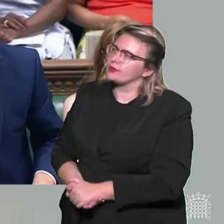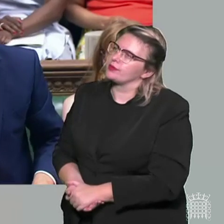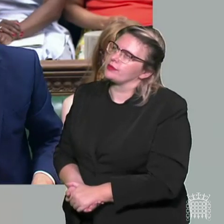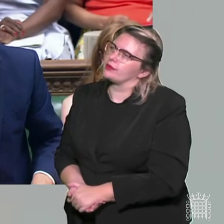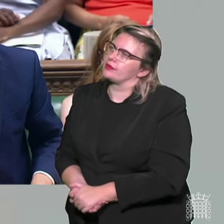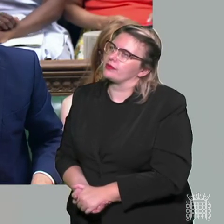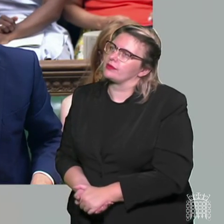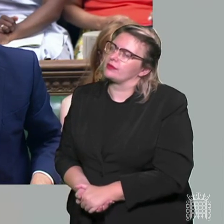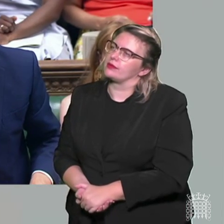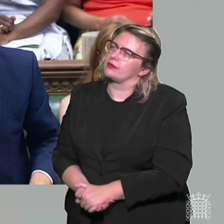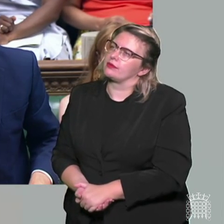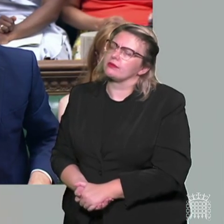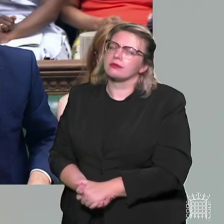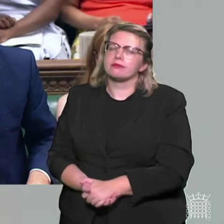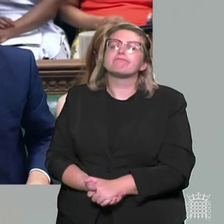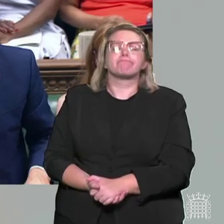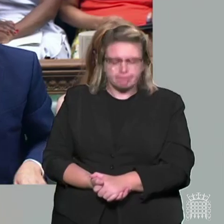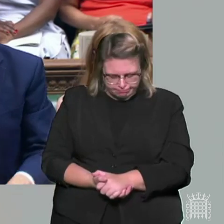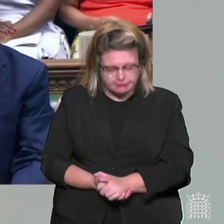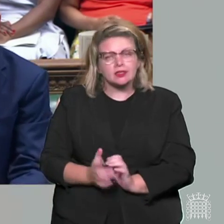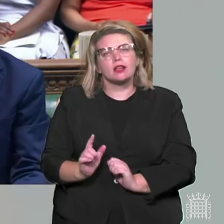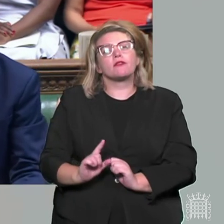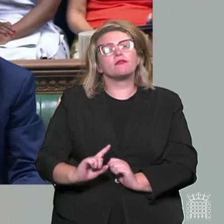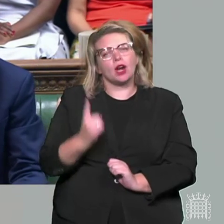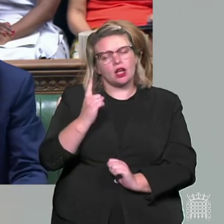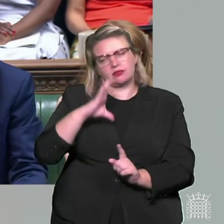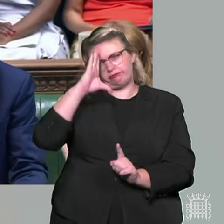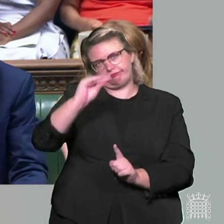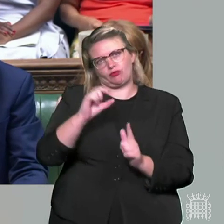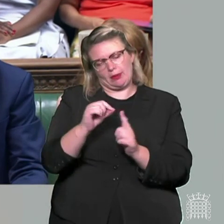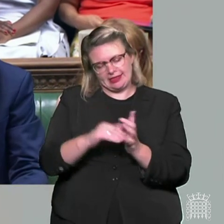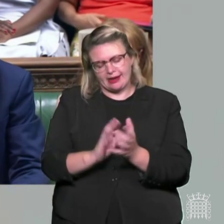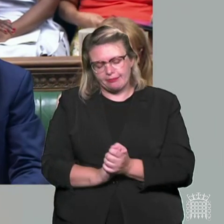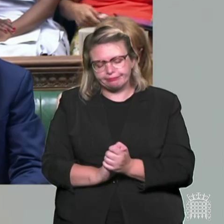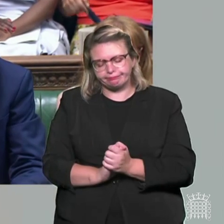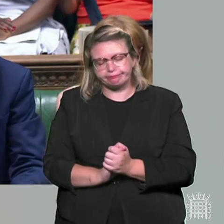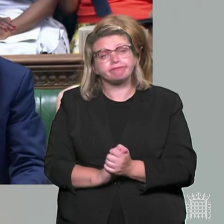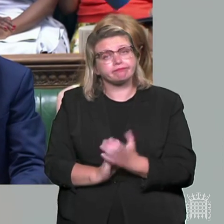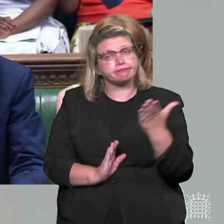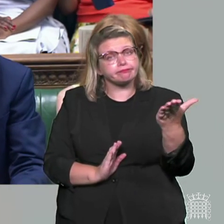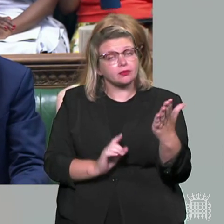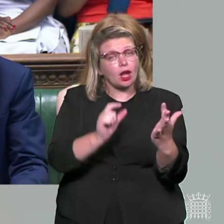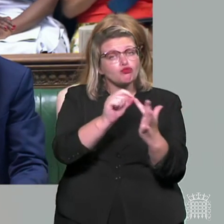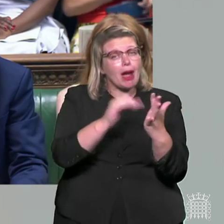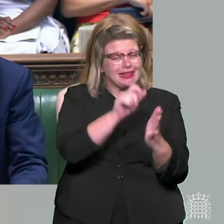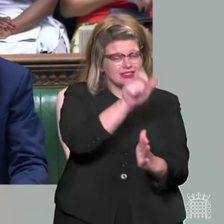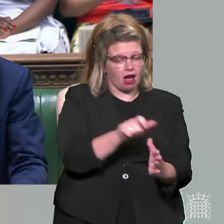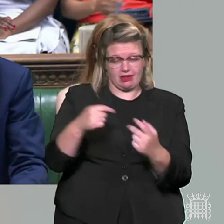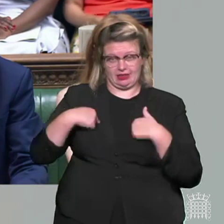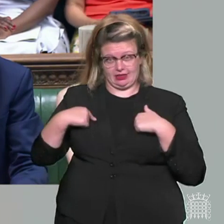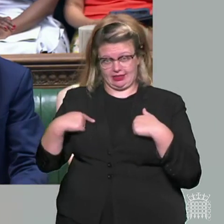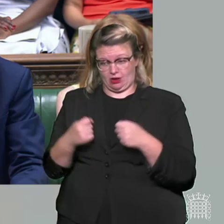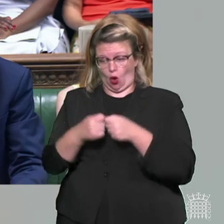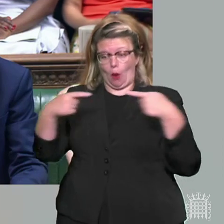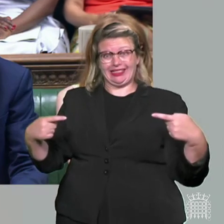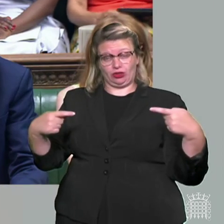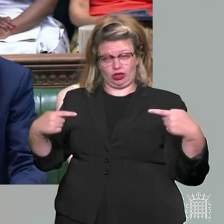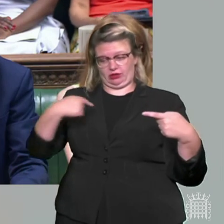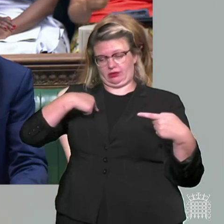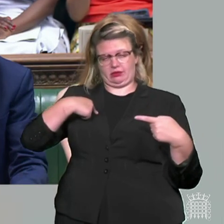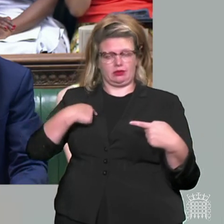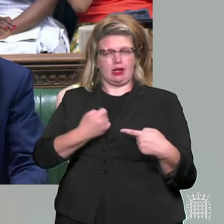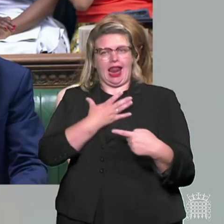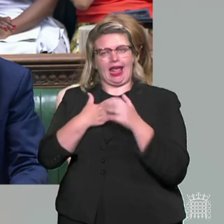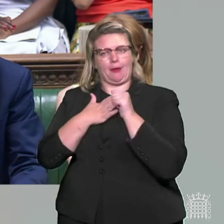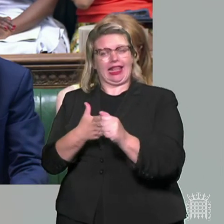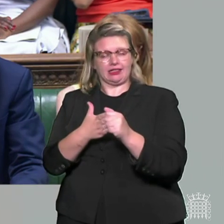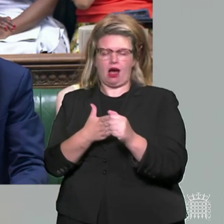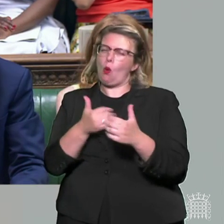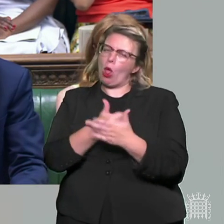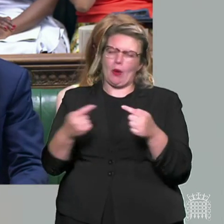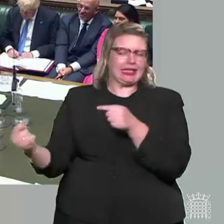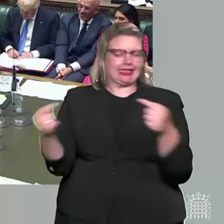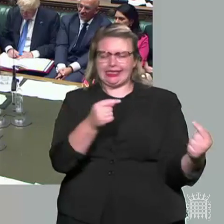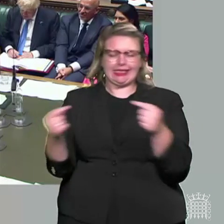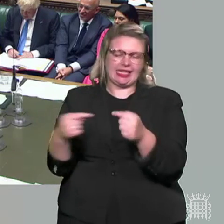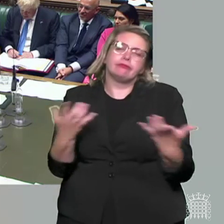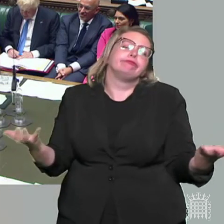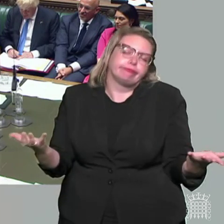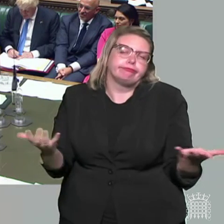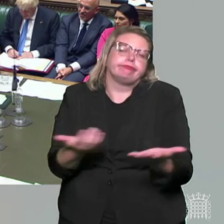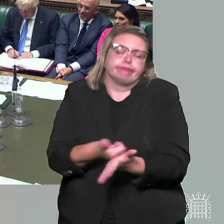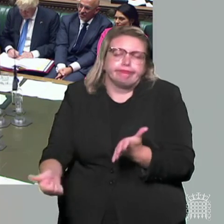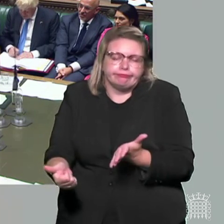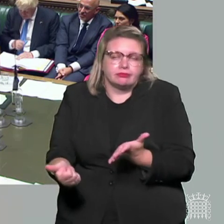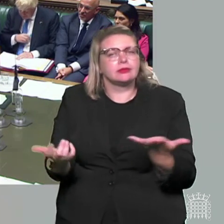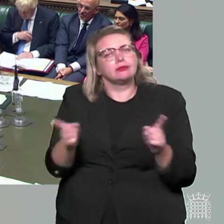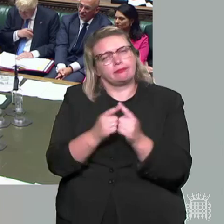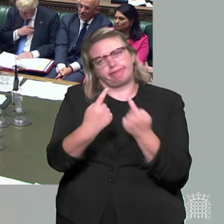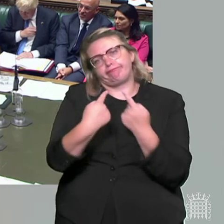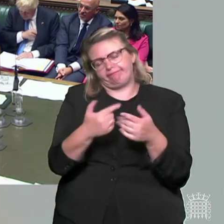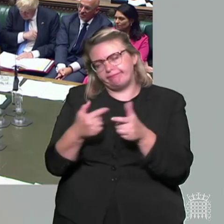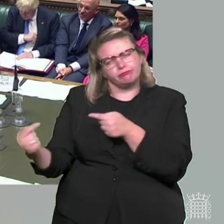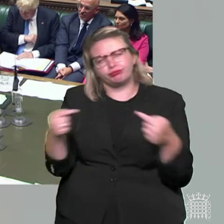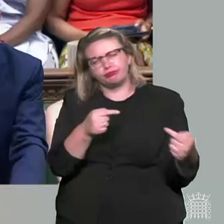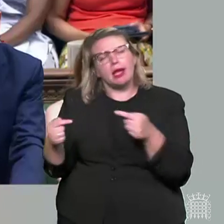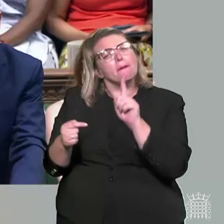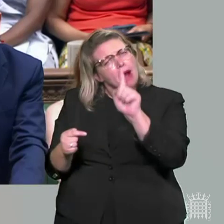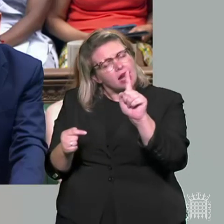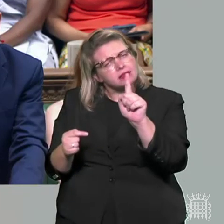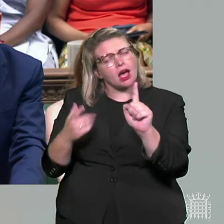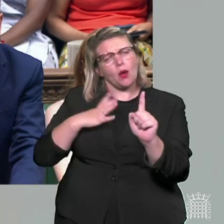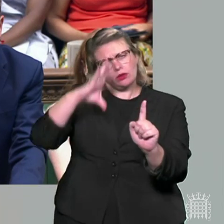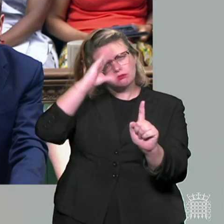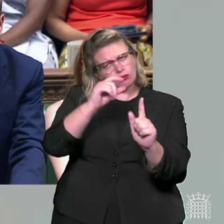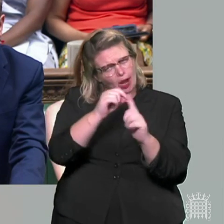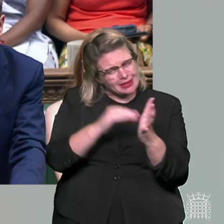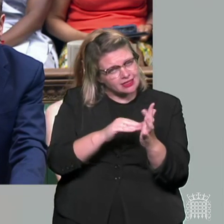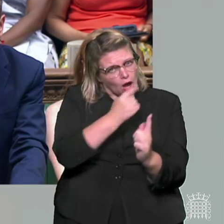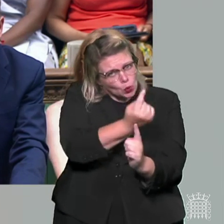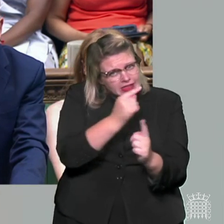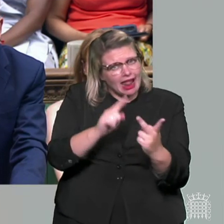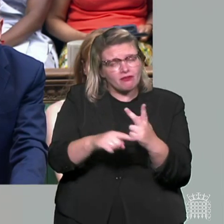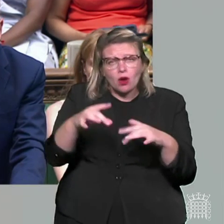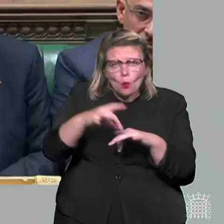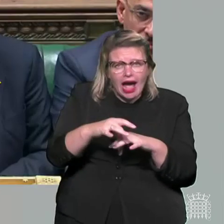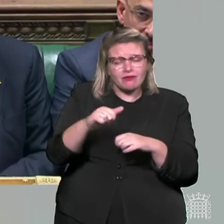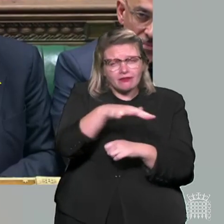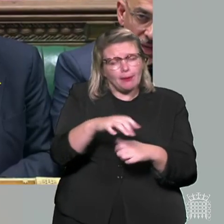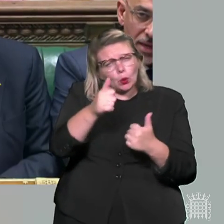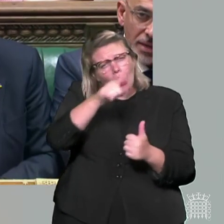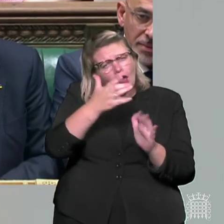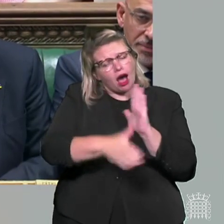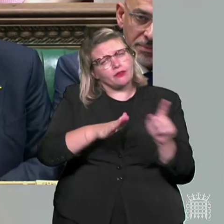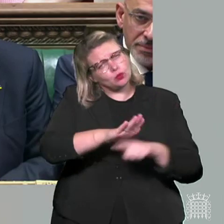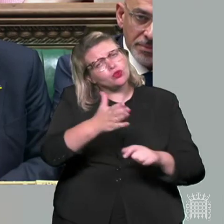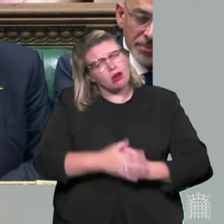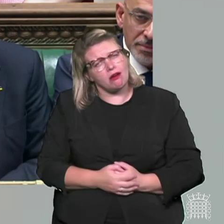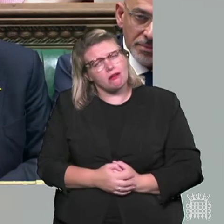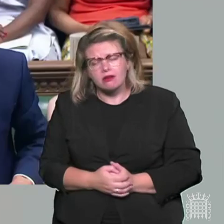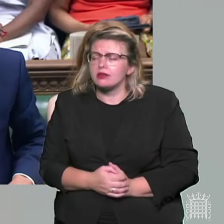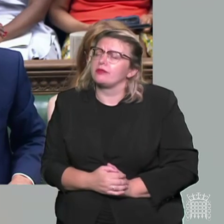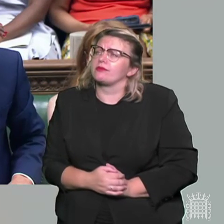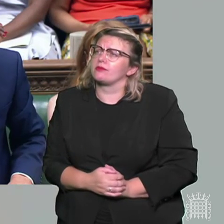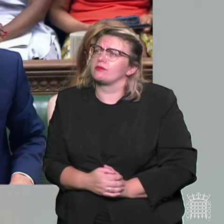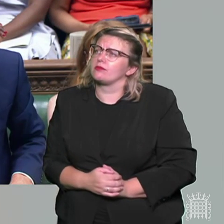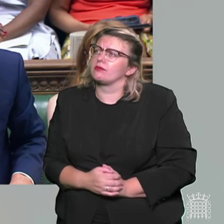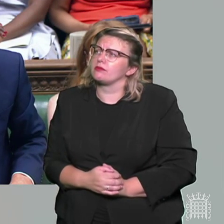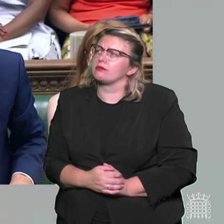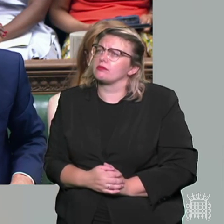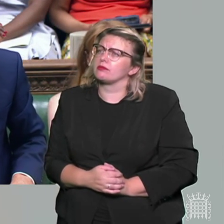I start by saying to the Prime Minister that I know that the relationship between a Prime Minister and Leader of the Opposition is never easy, and this one has proved no exception to the rule, but I take this opportunity to wish him, his wife and his family the best for the future.